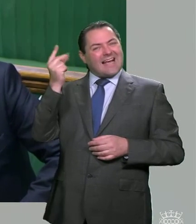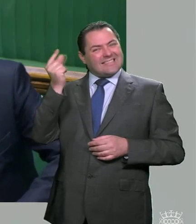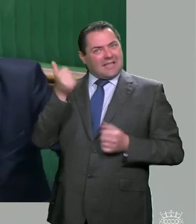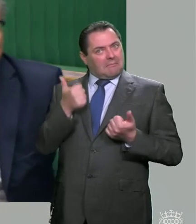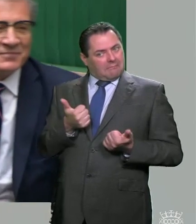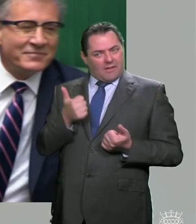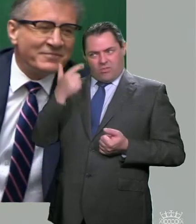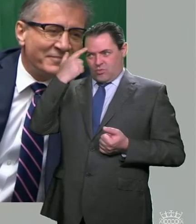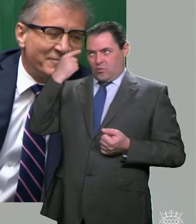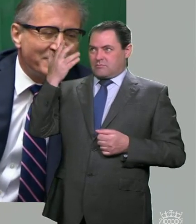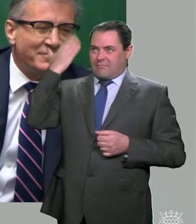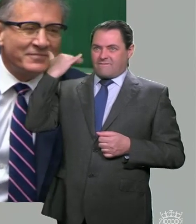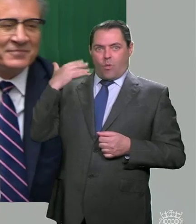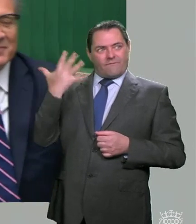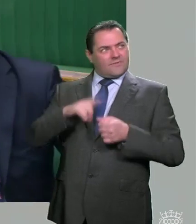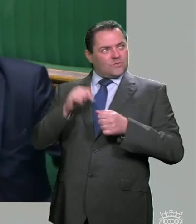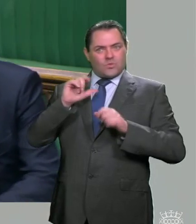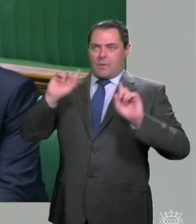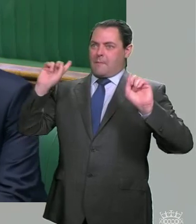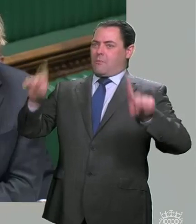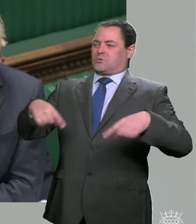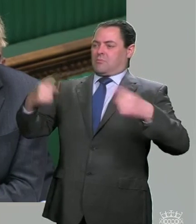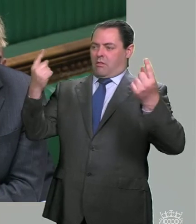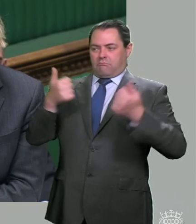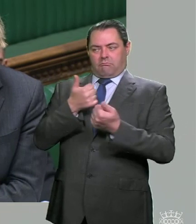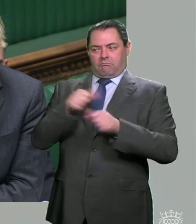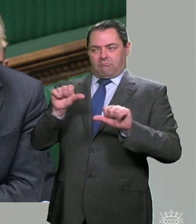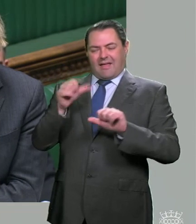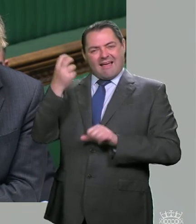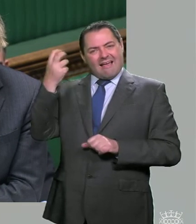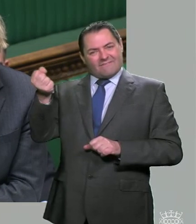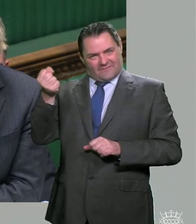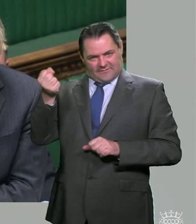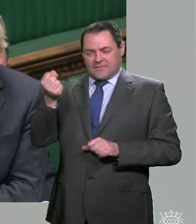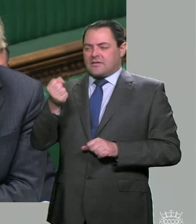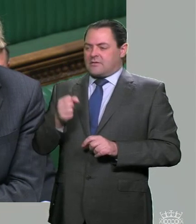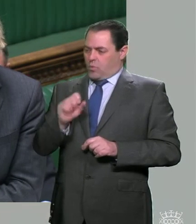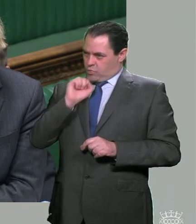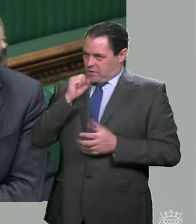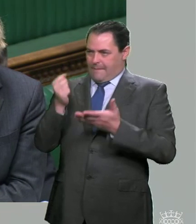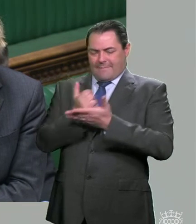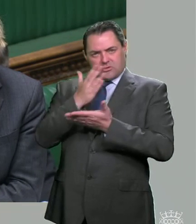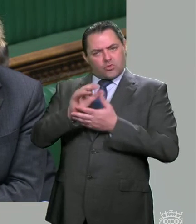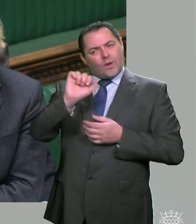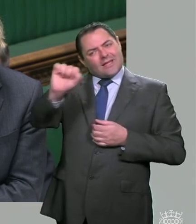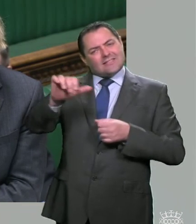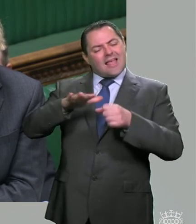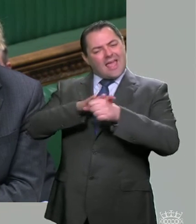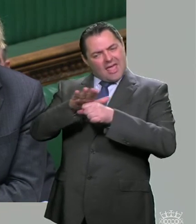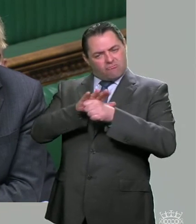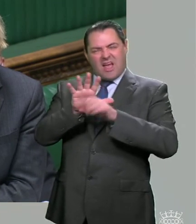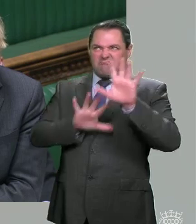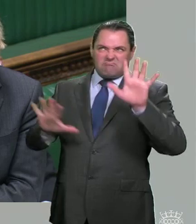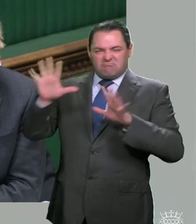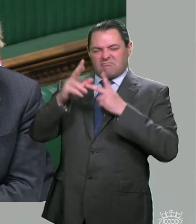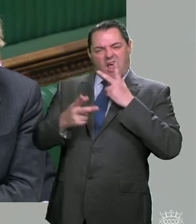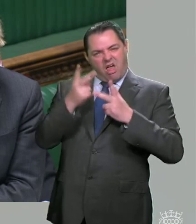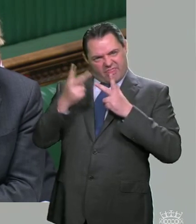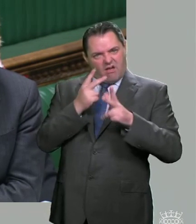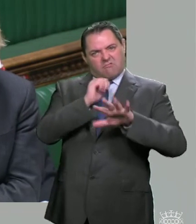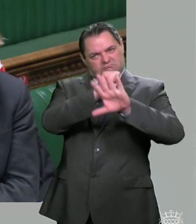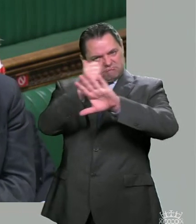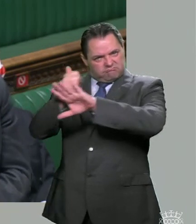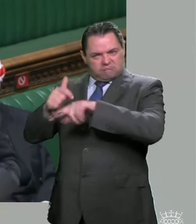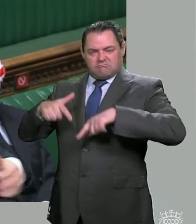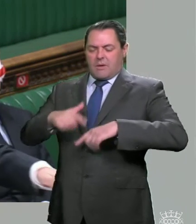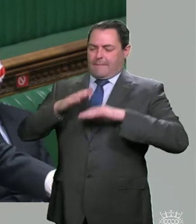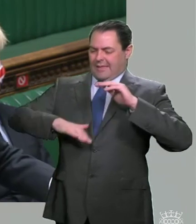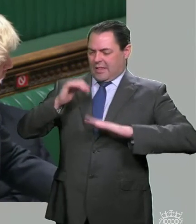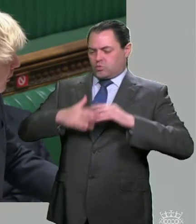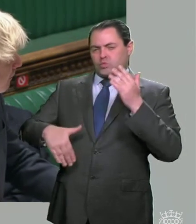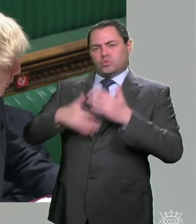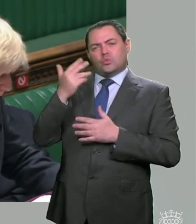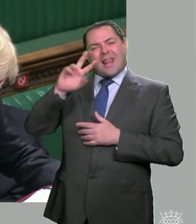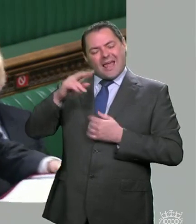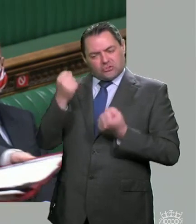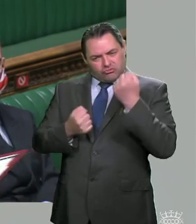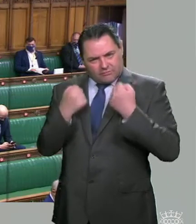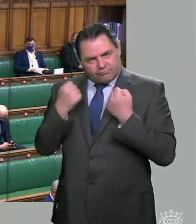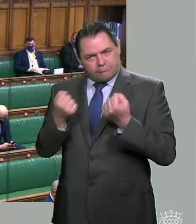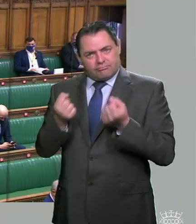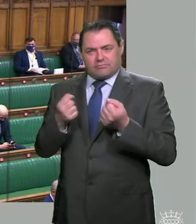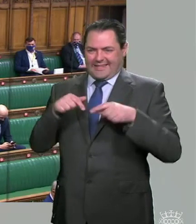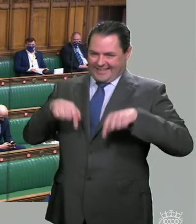They thought that was impossible 15 years ago, but we got it done and we will make sure that his constituency and constituencies across the country are in the lead in building new electric vehicles for this country and for the world.